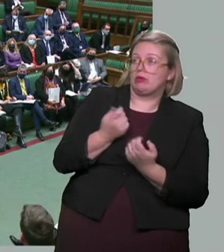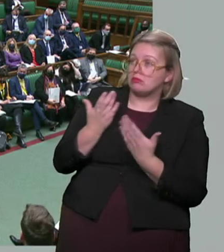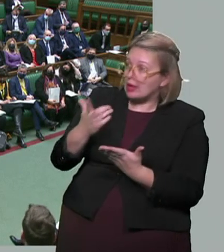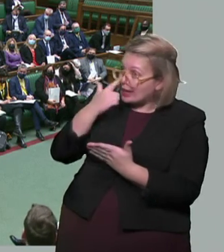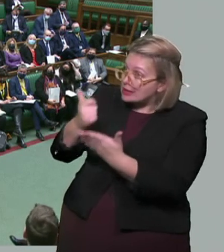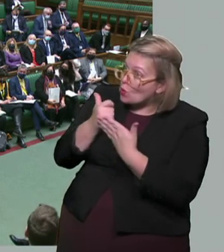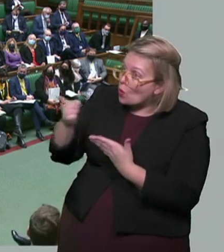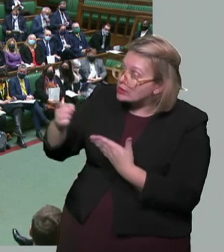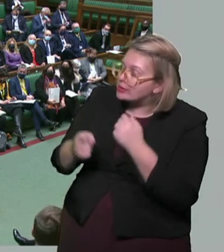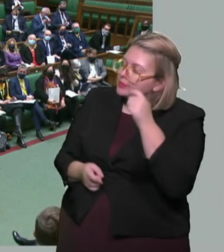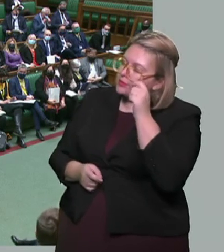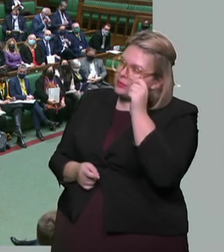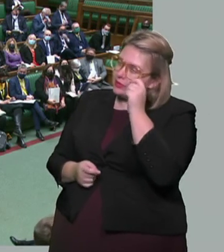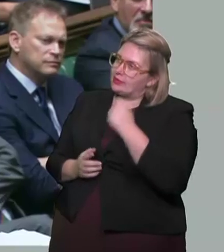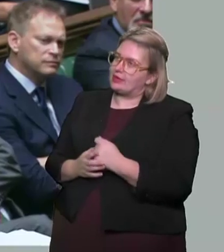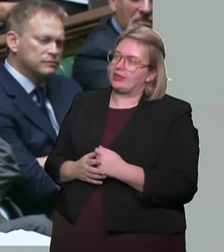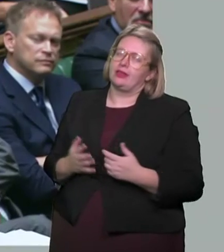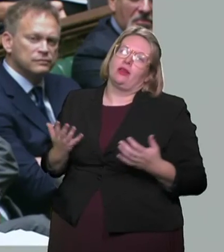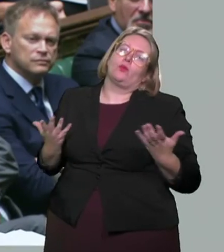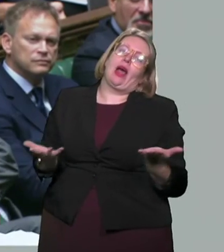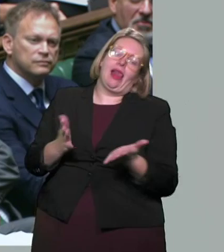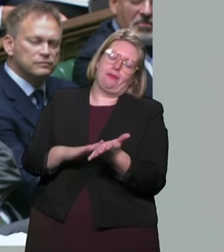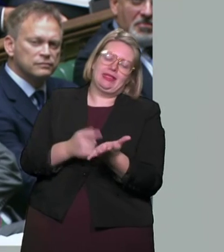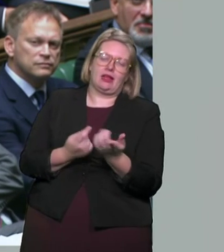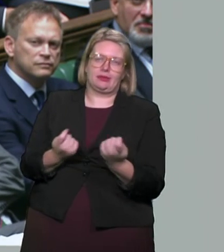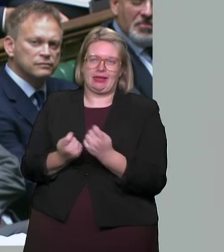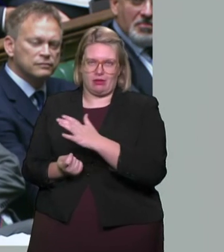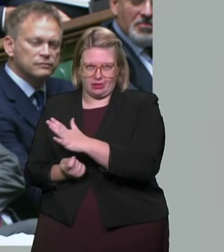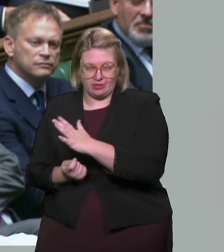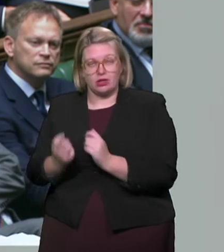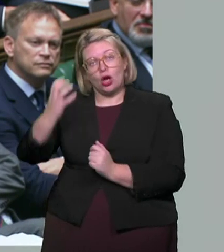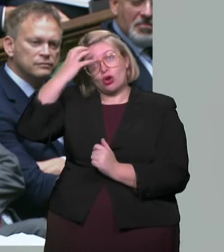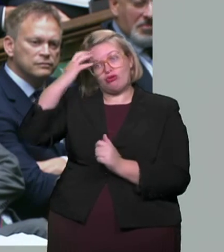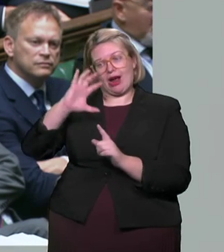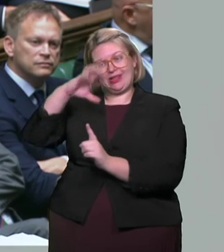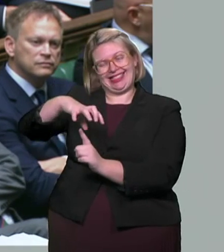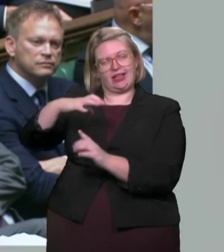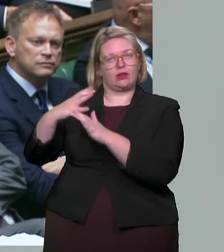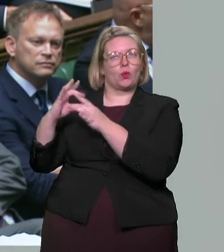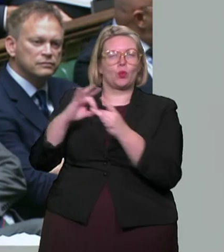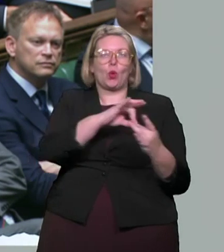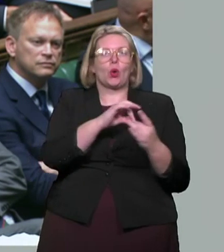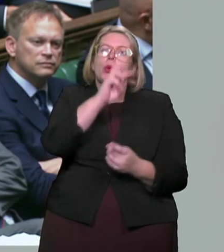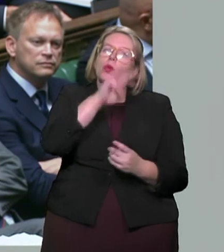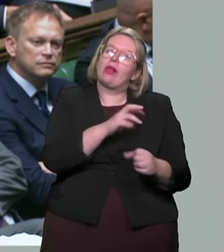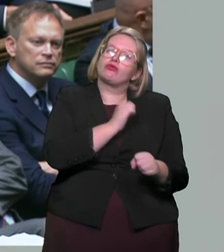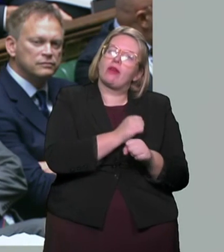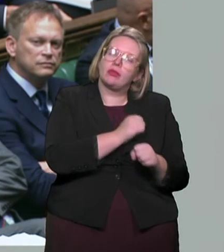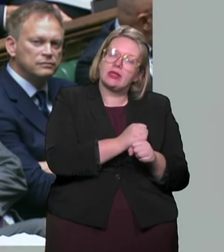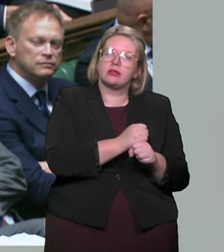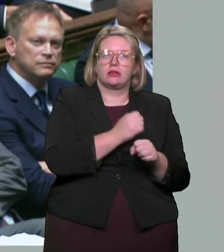As the right honourable Lady already knows, the Crown Estate works closely with the Welsh Government and Natural Resources Wales.